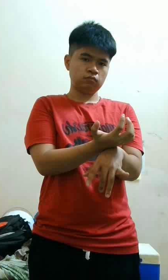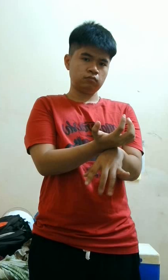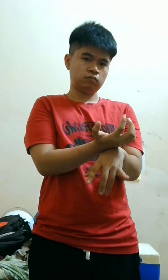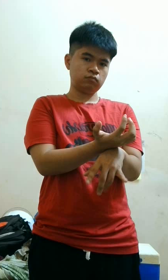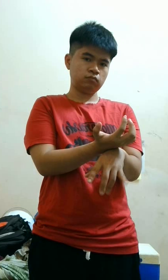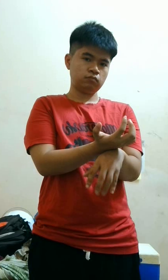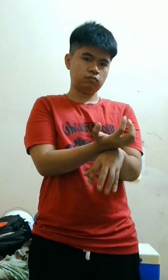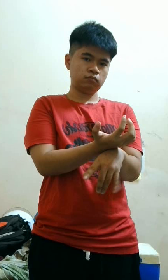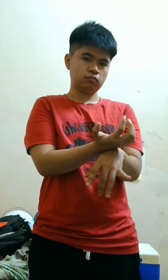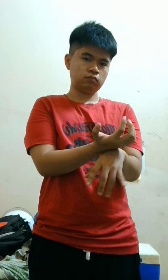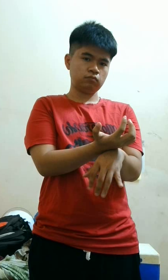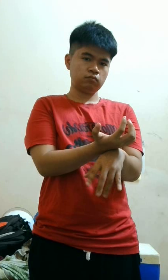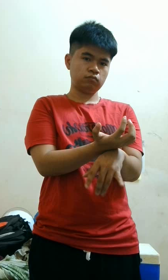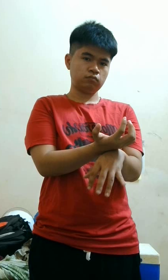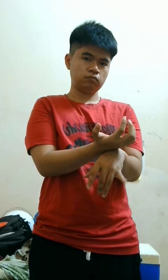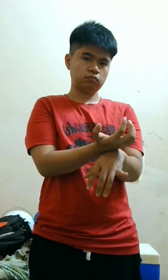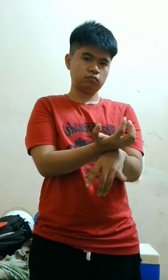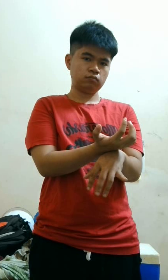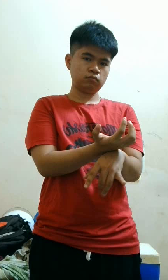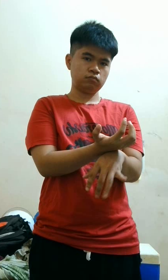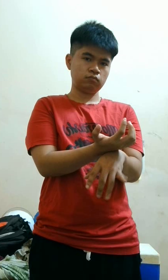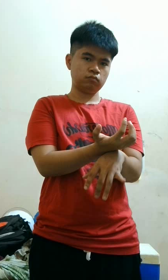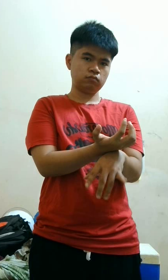ca phe